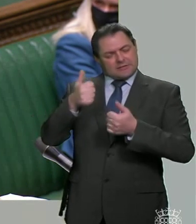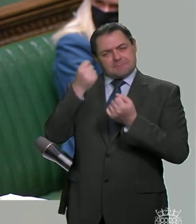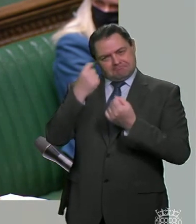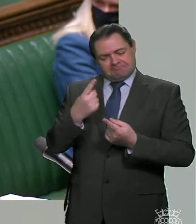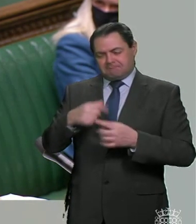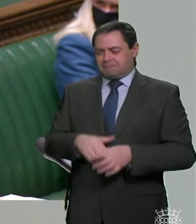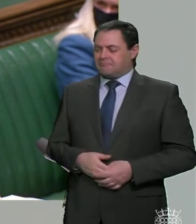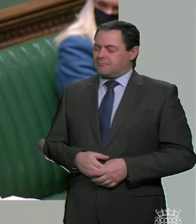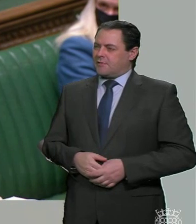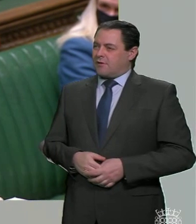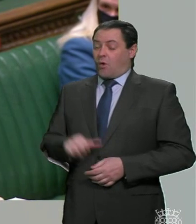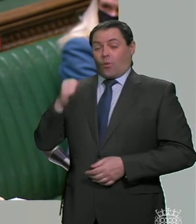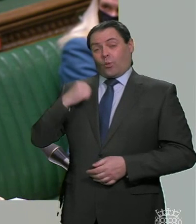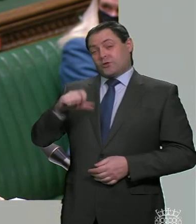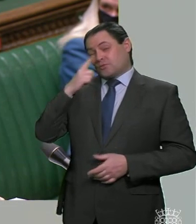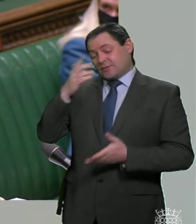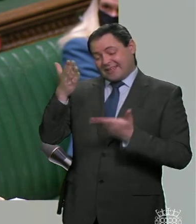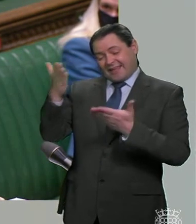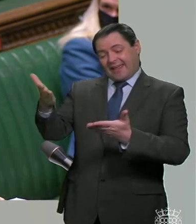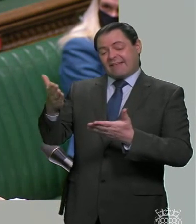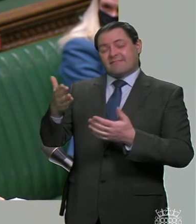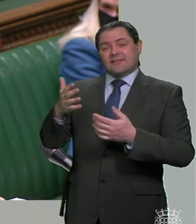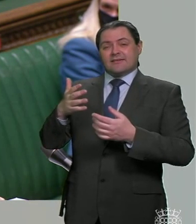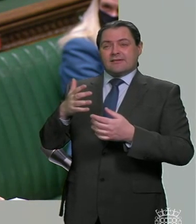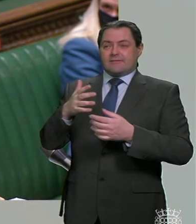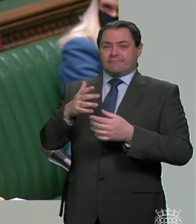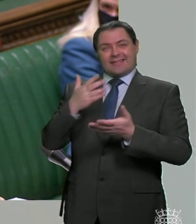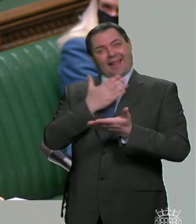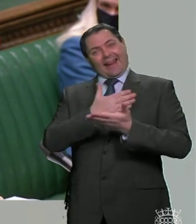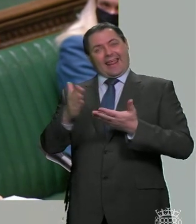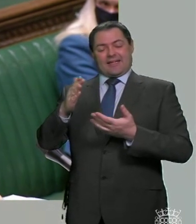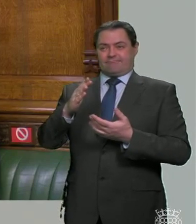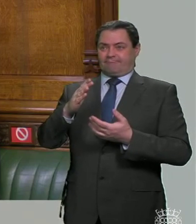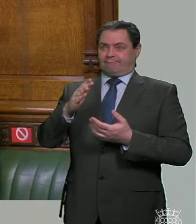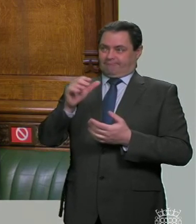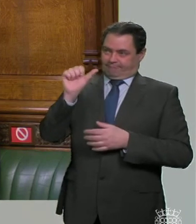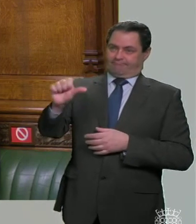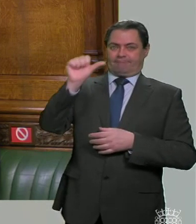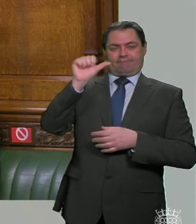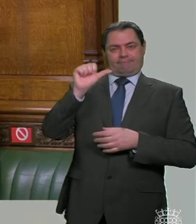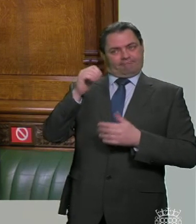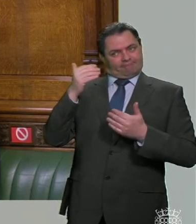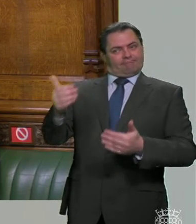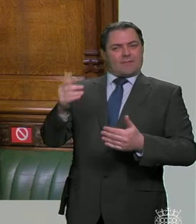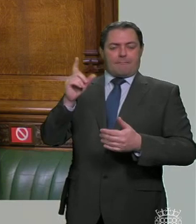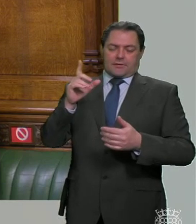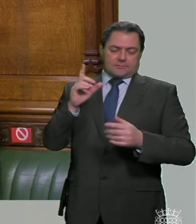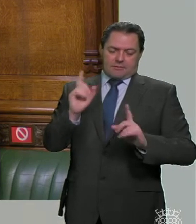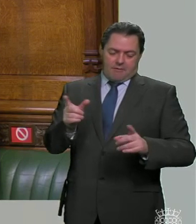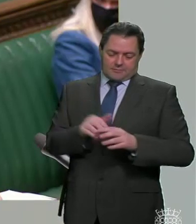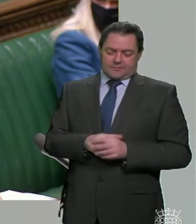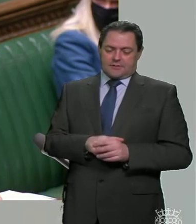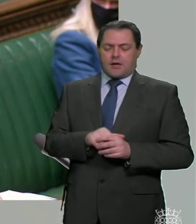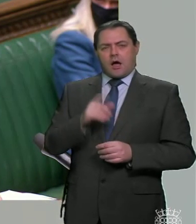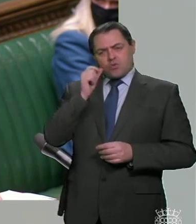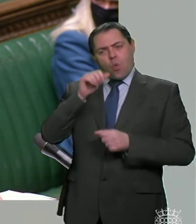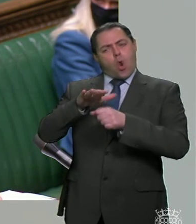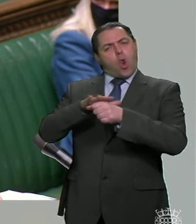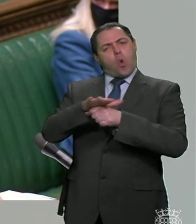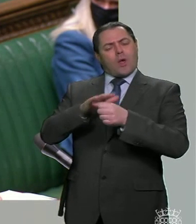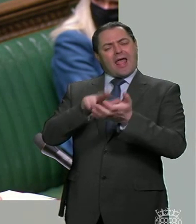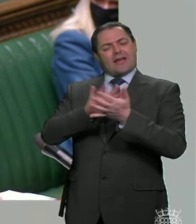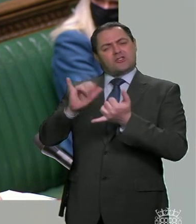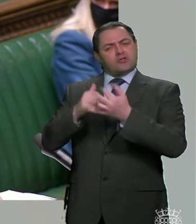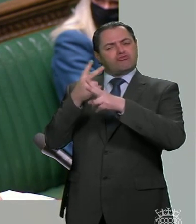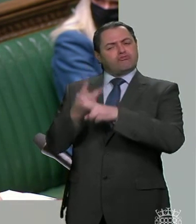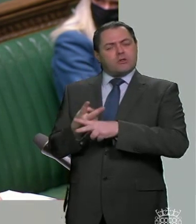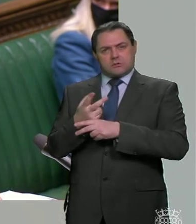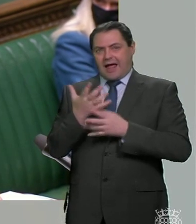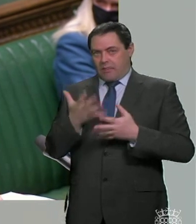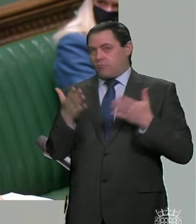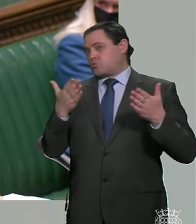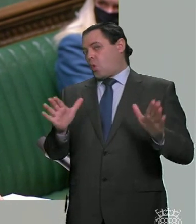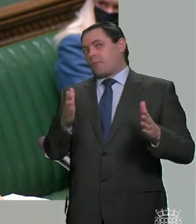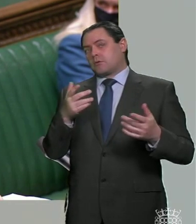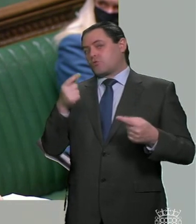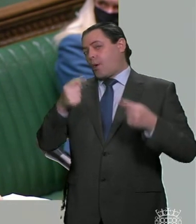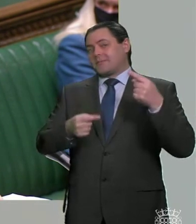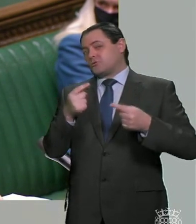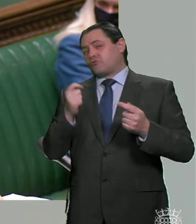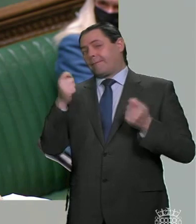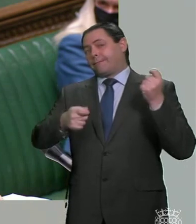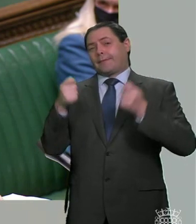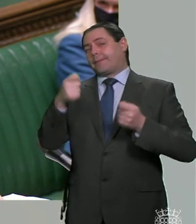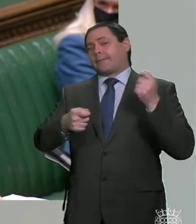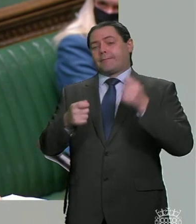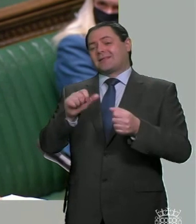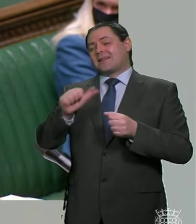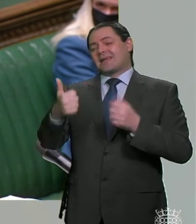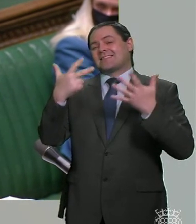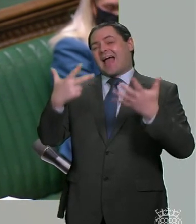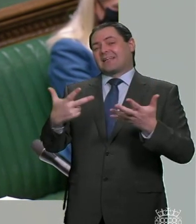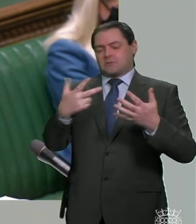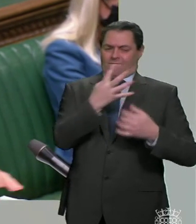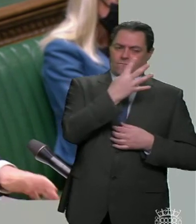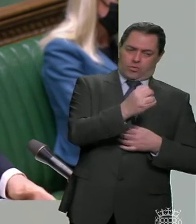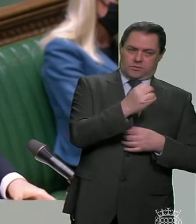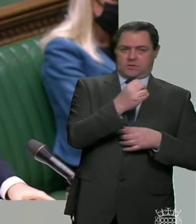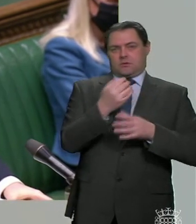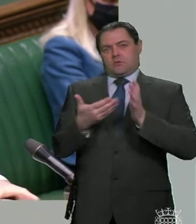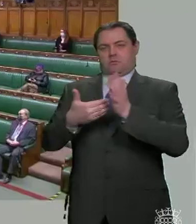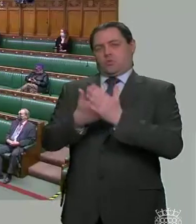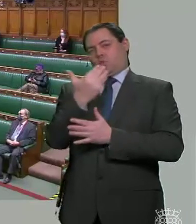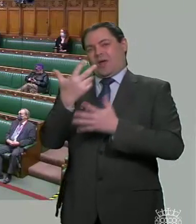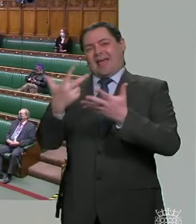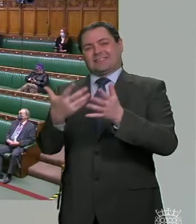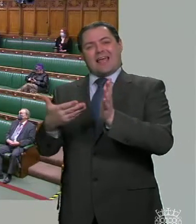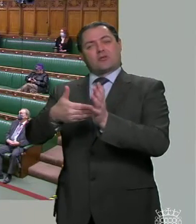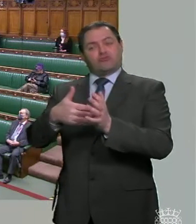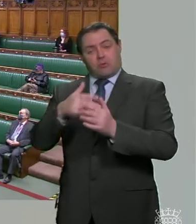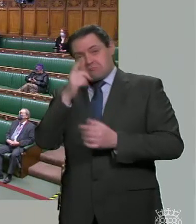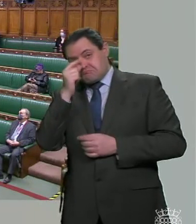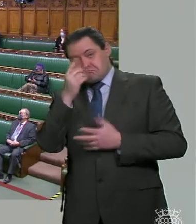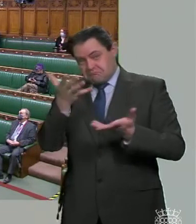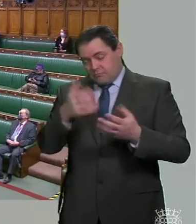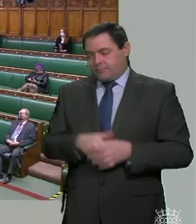I wish I could give him a cut-and-dried yes or no answer today, but I can tell him that his local trust is very much in the running in the current open competition for the next eight hospitals, on top of the 40 that we are already building.